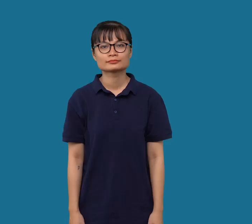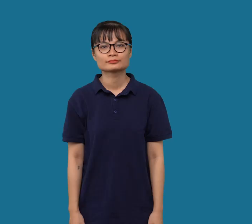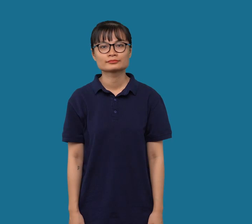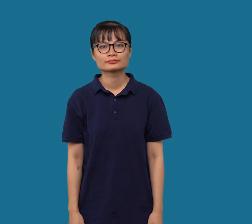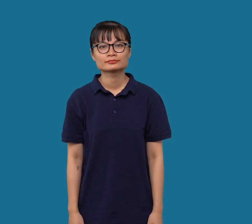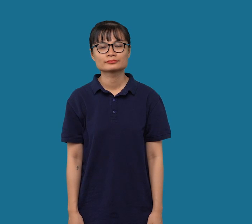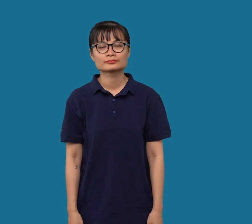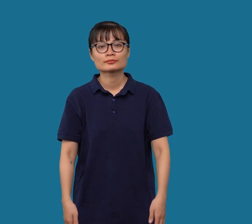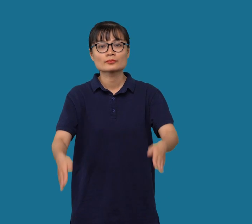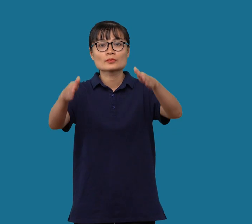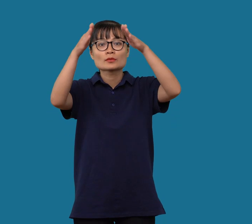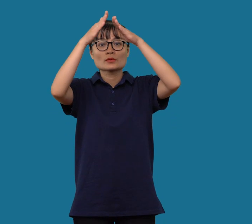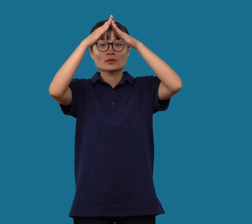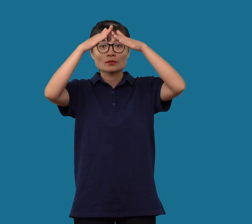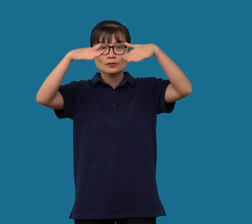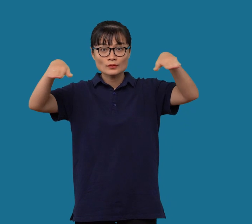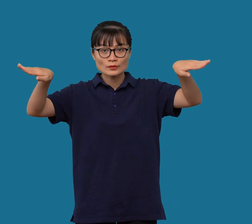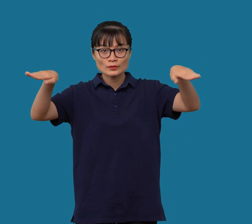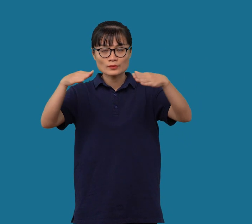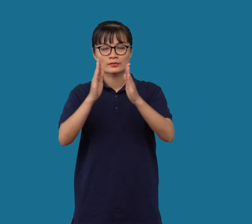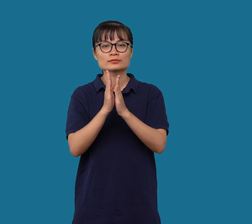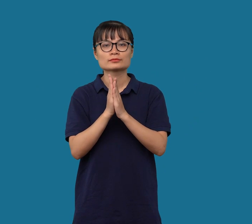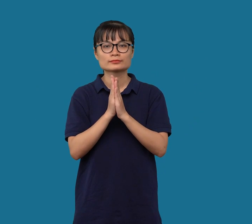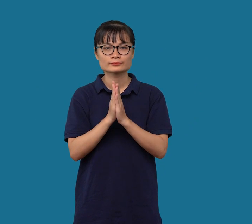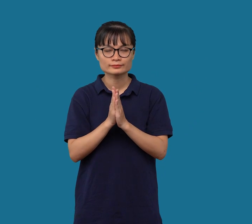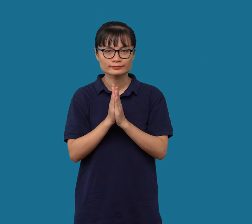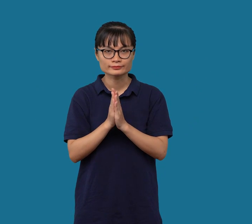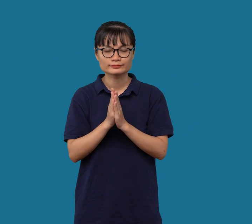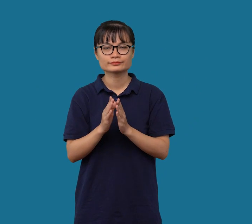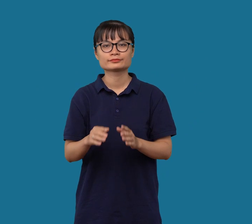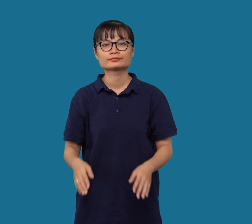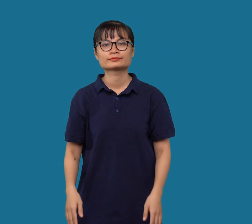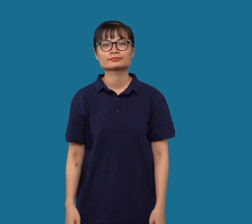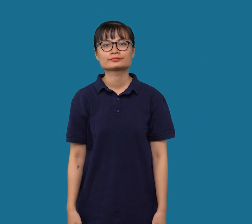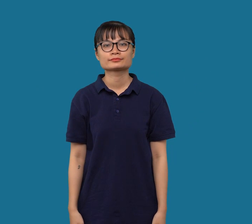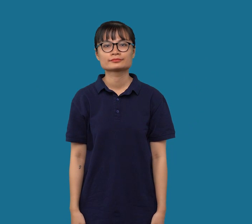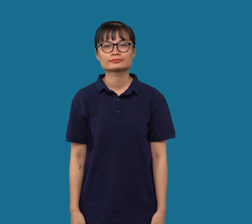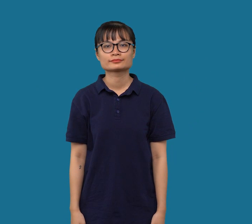chùa